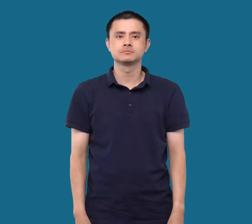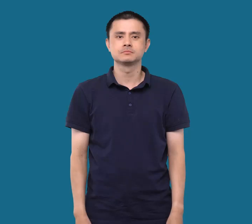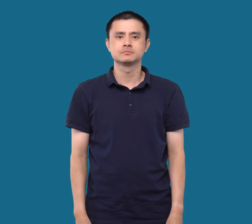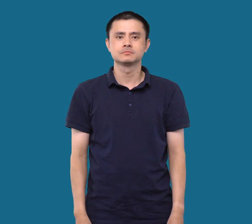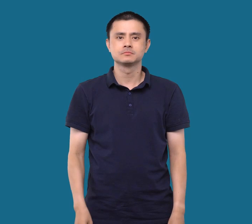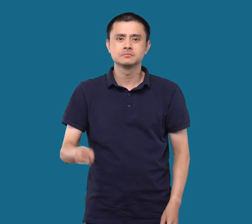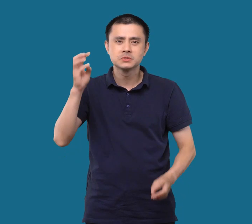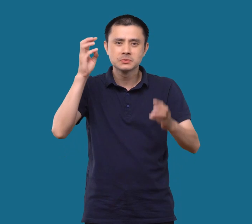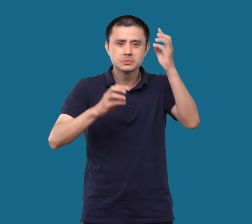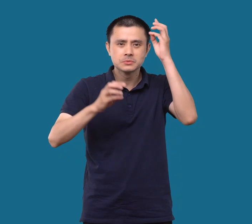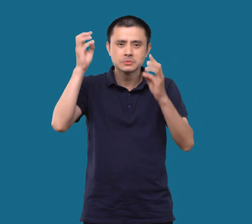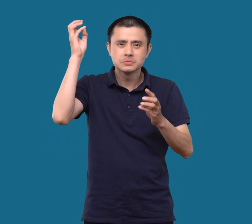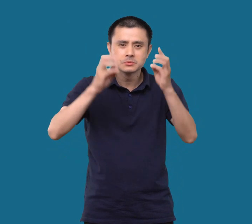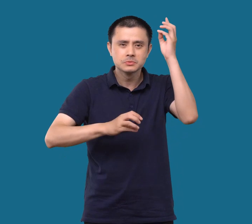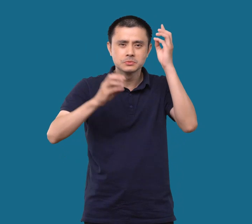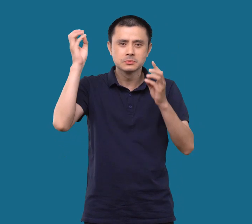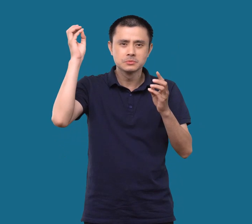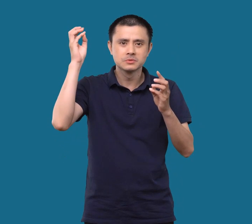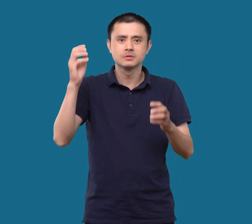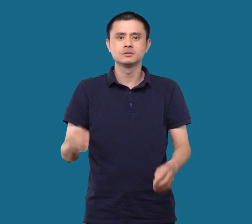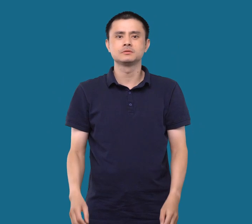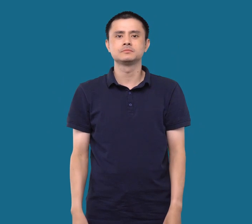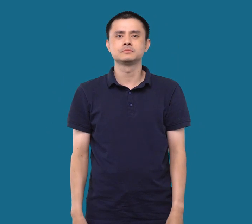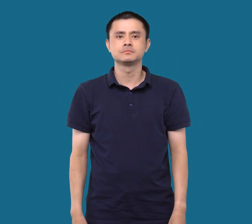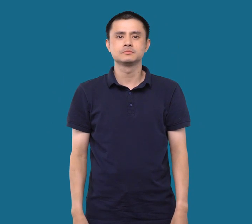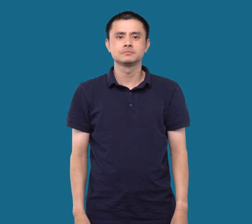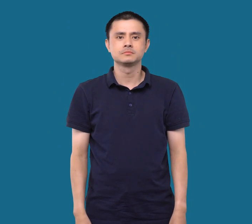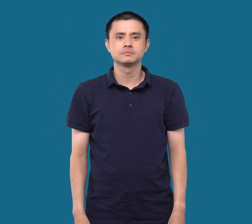mưa phùn